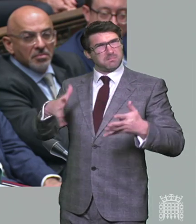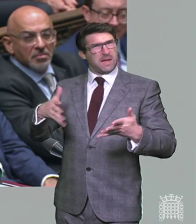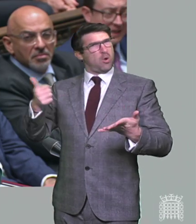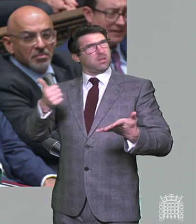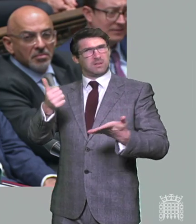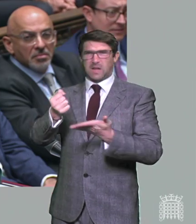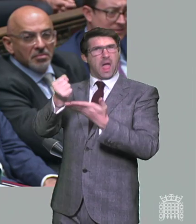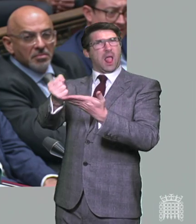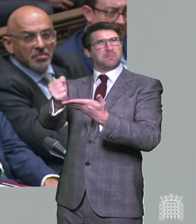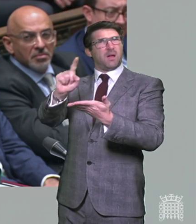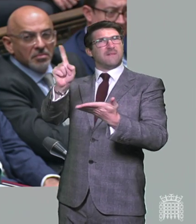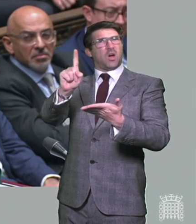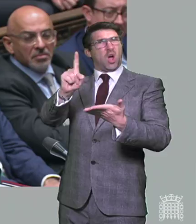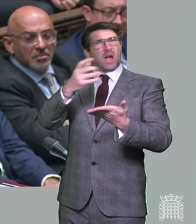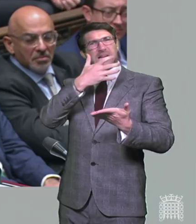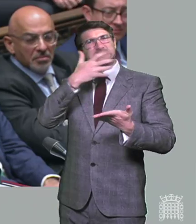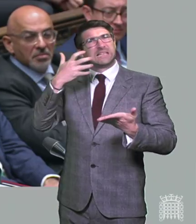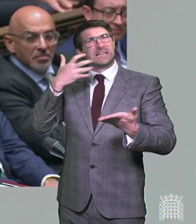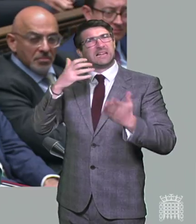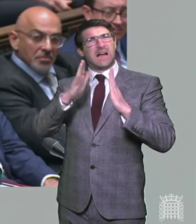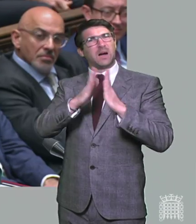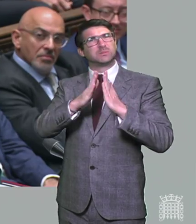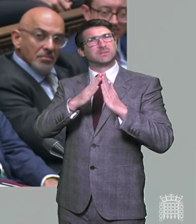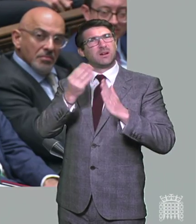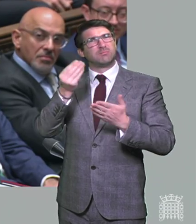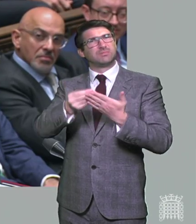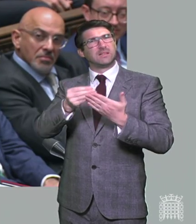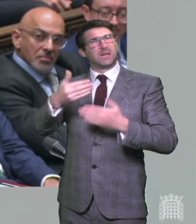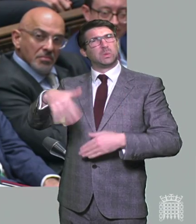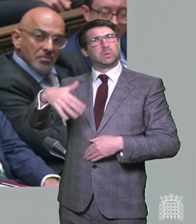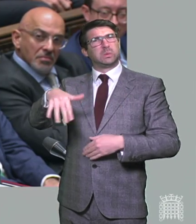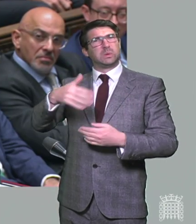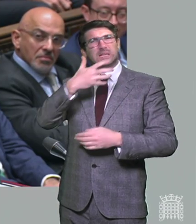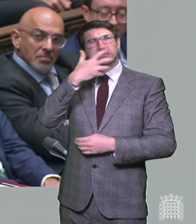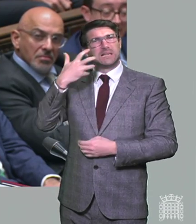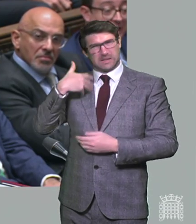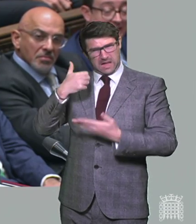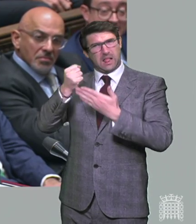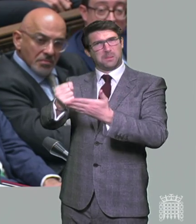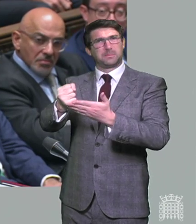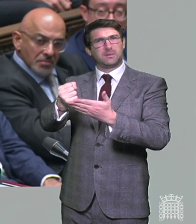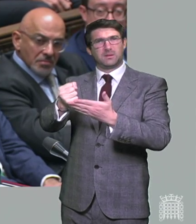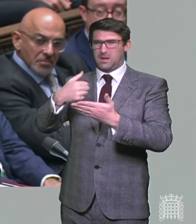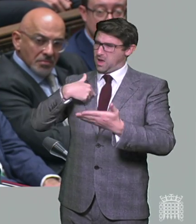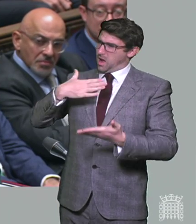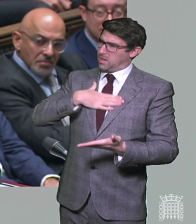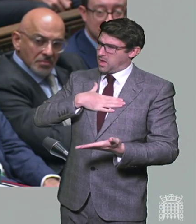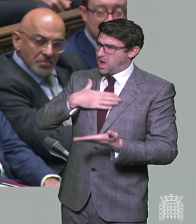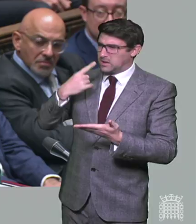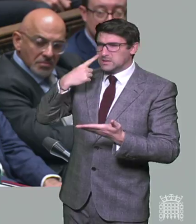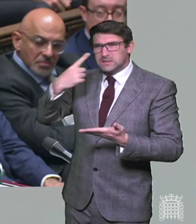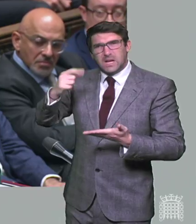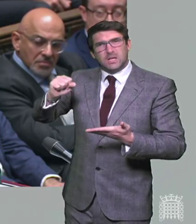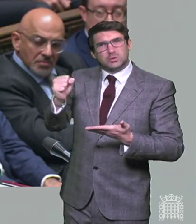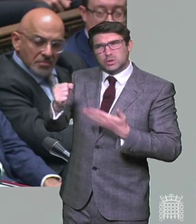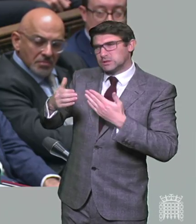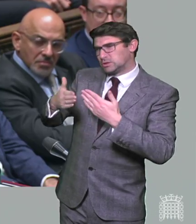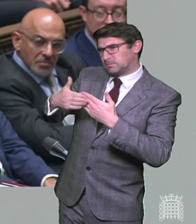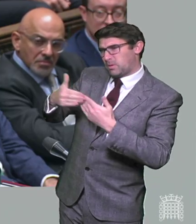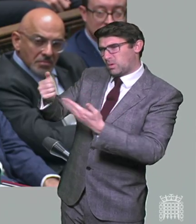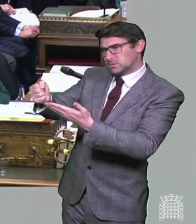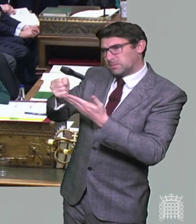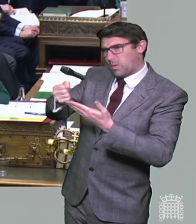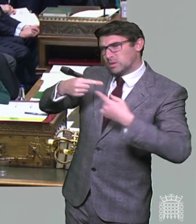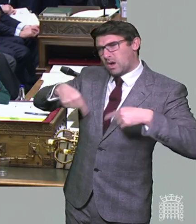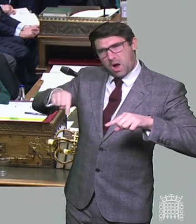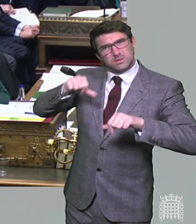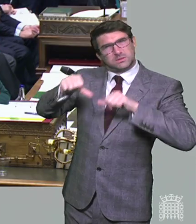That has been very important, and I would love to see more support on delivering the energy security we need.